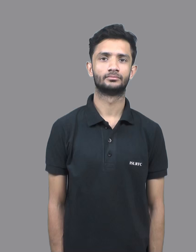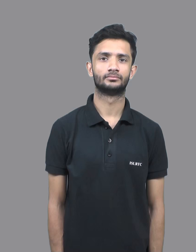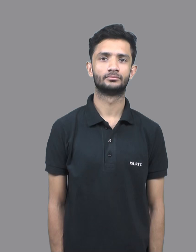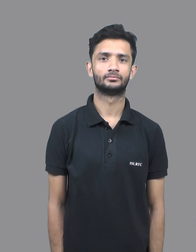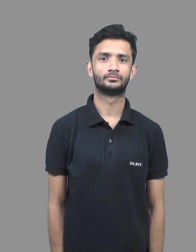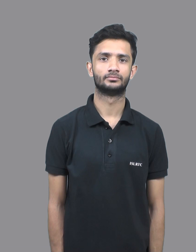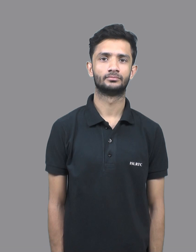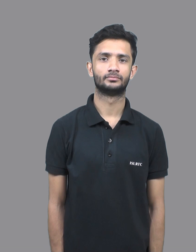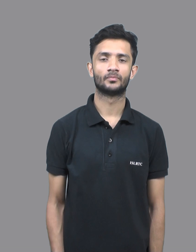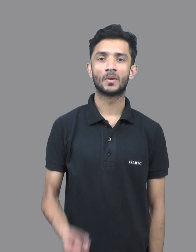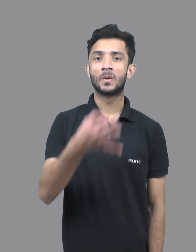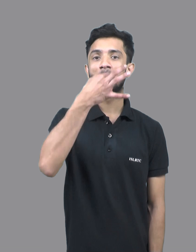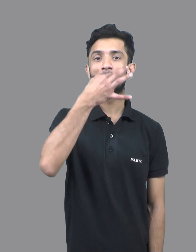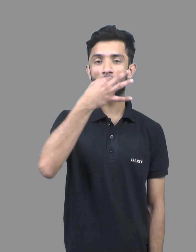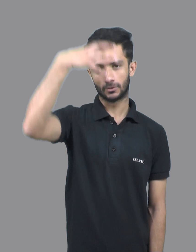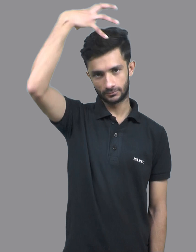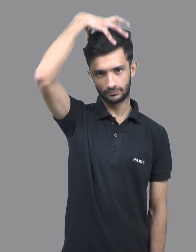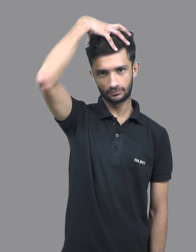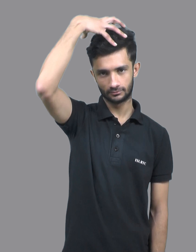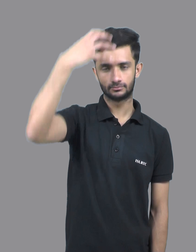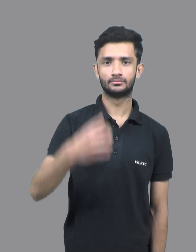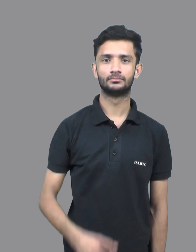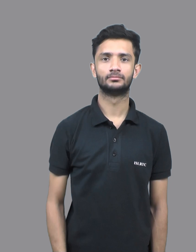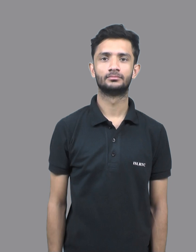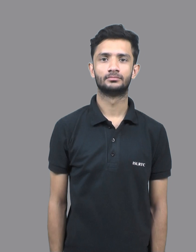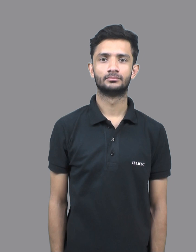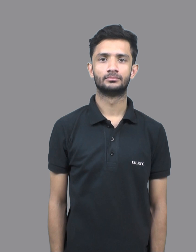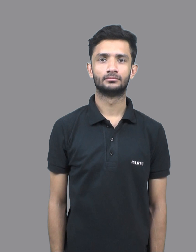Umpire (Cricket)